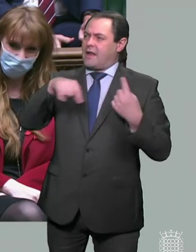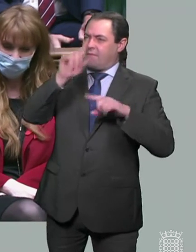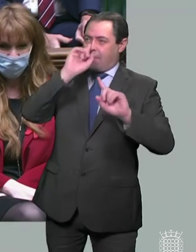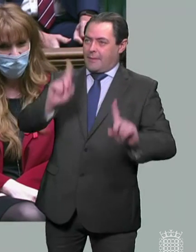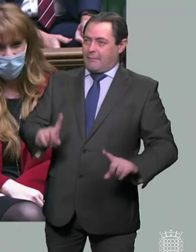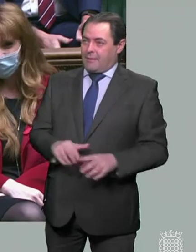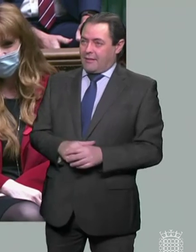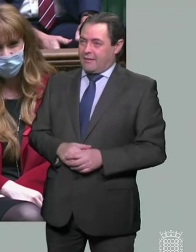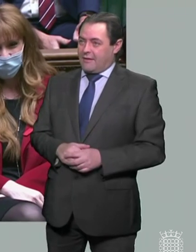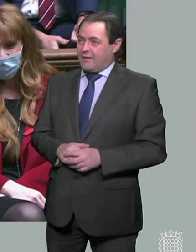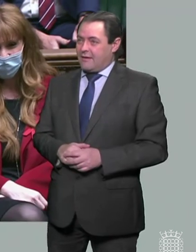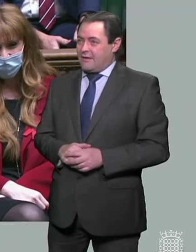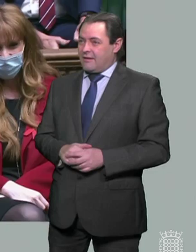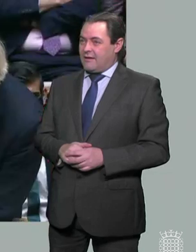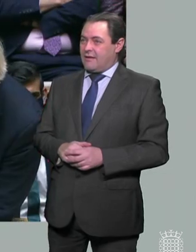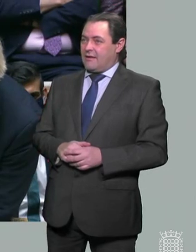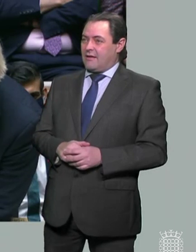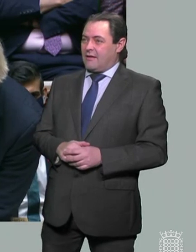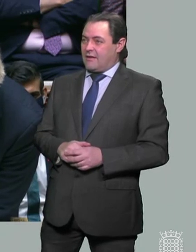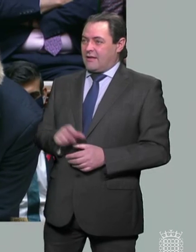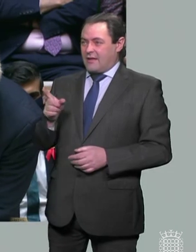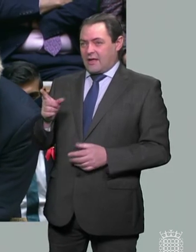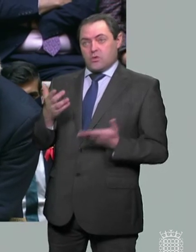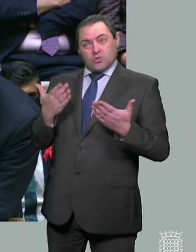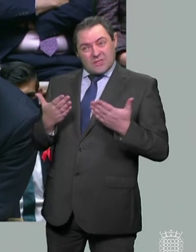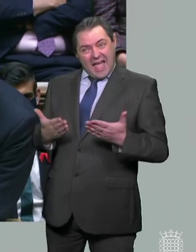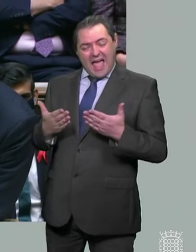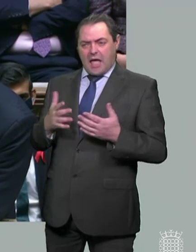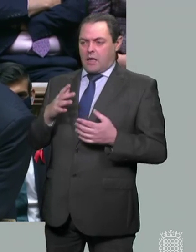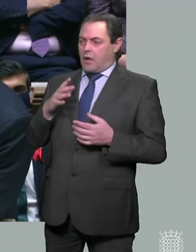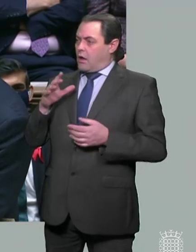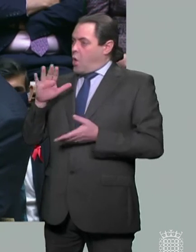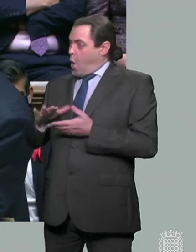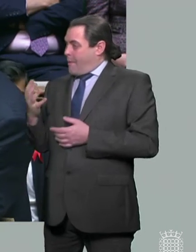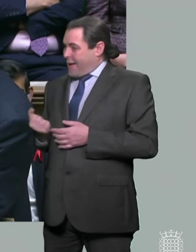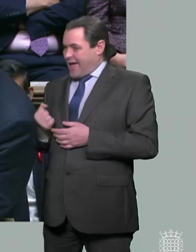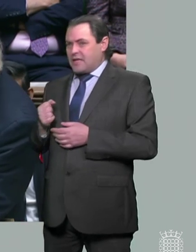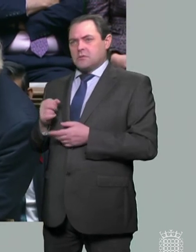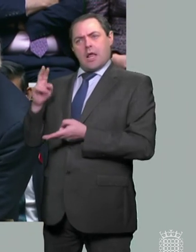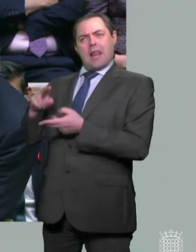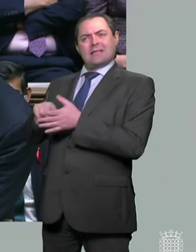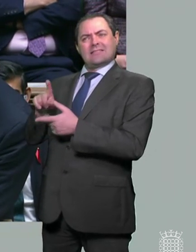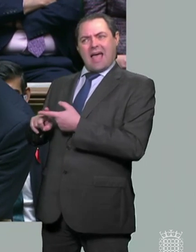Today, cutting tax for the lowest paid people in this country.